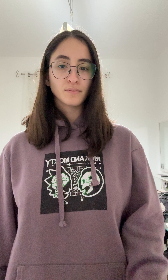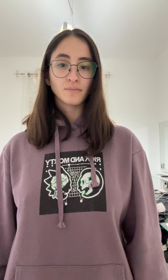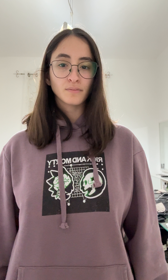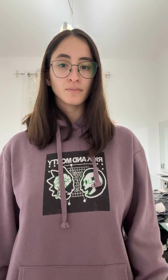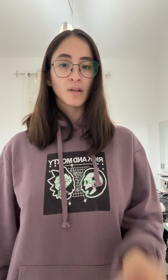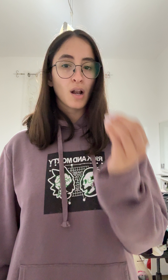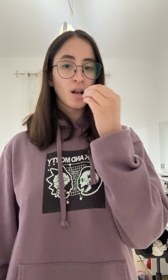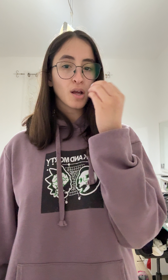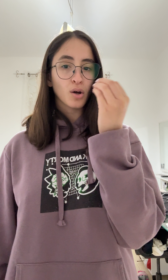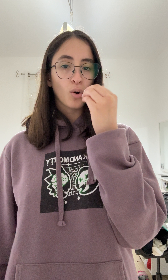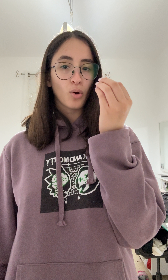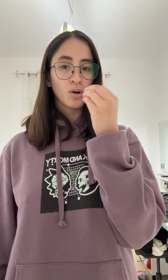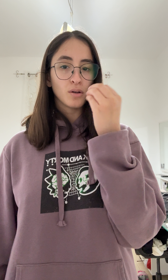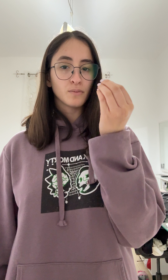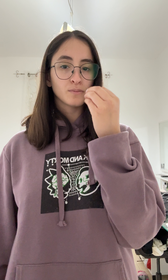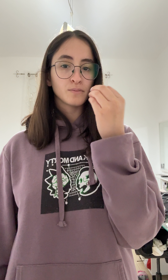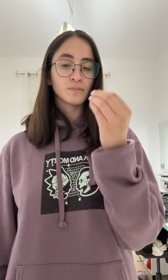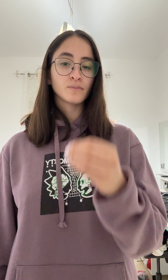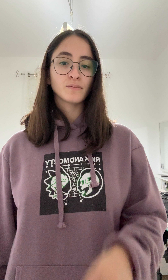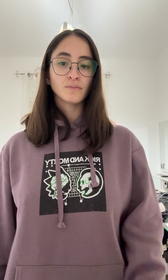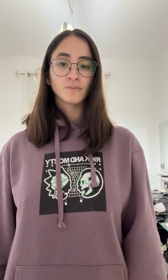לאכול